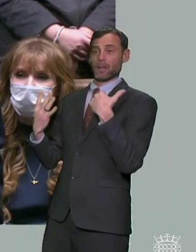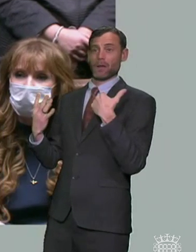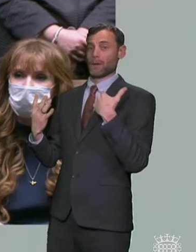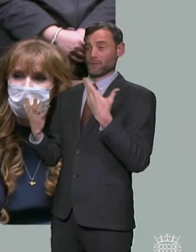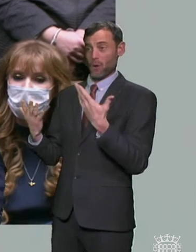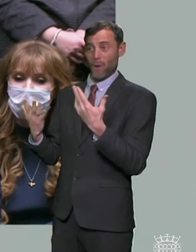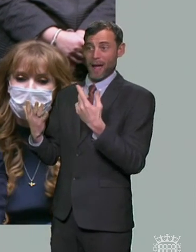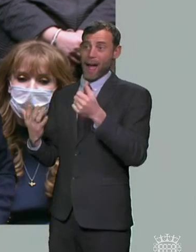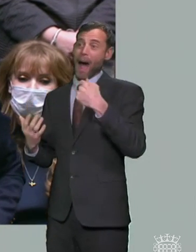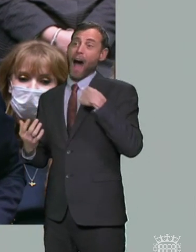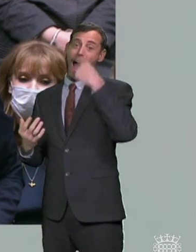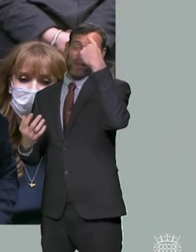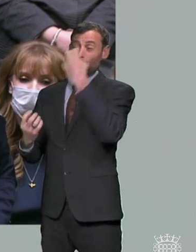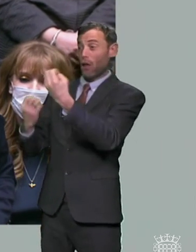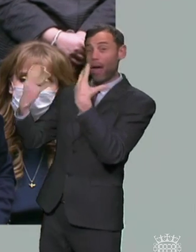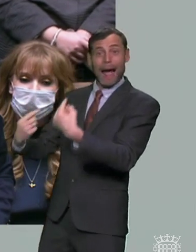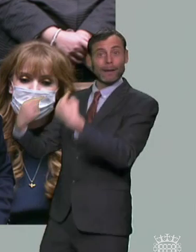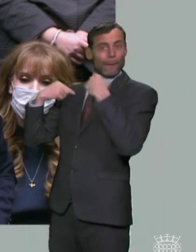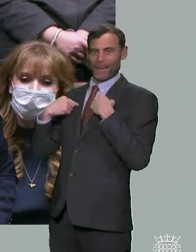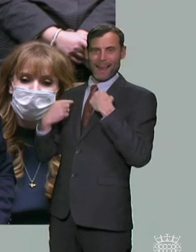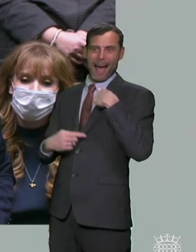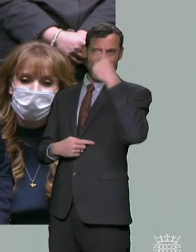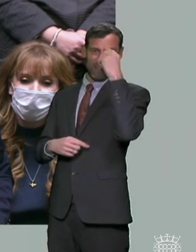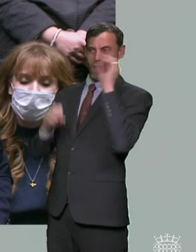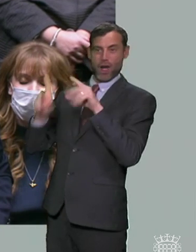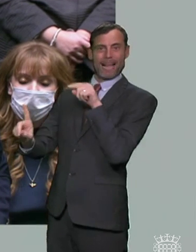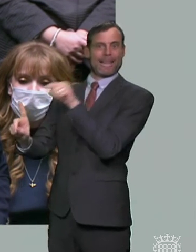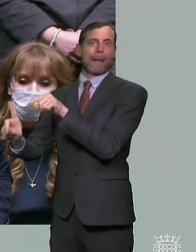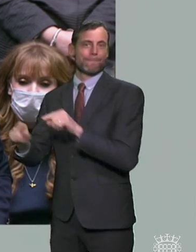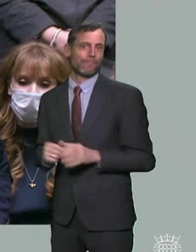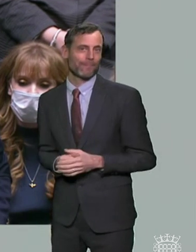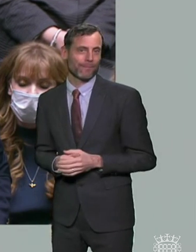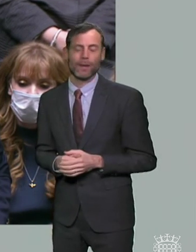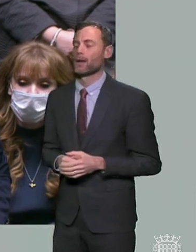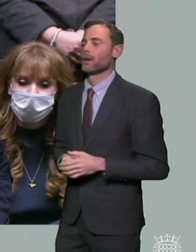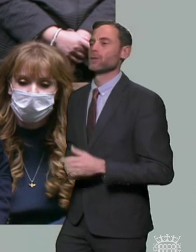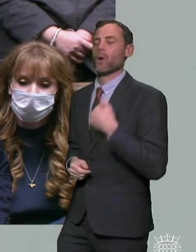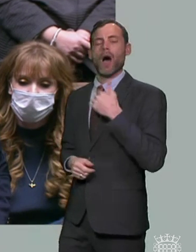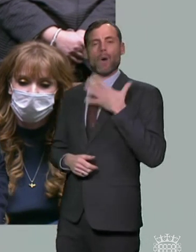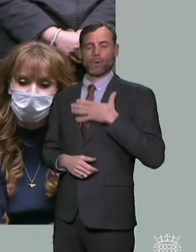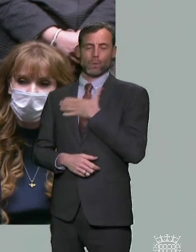Can I start by warmly welcoming my hon.